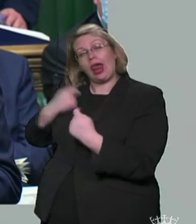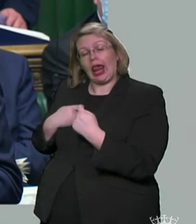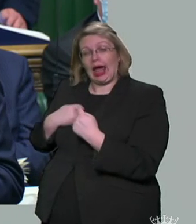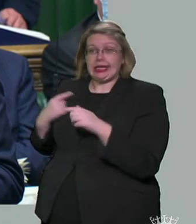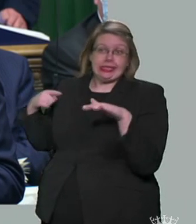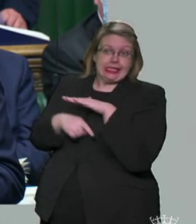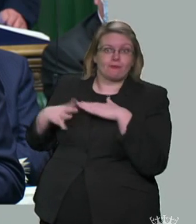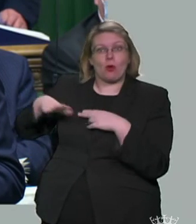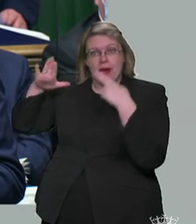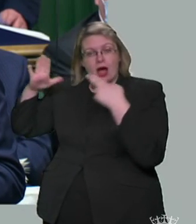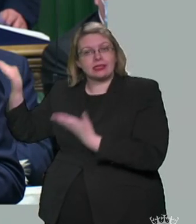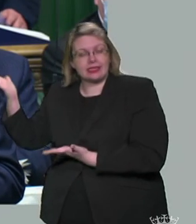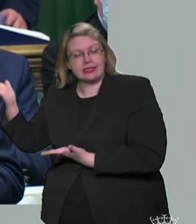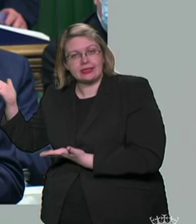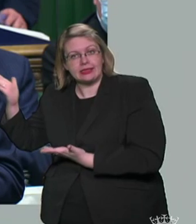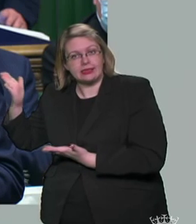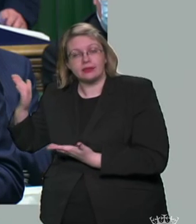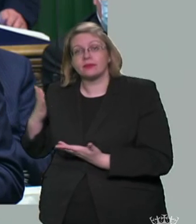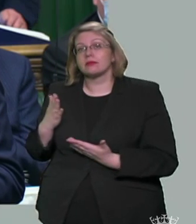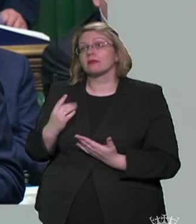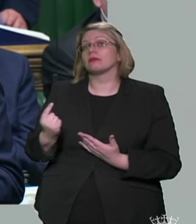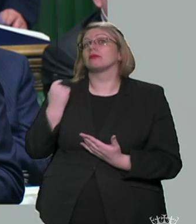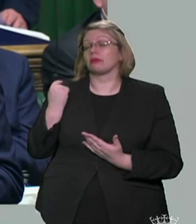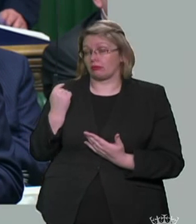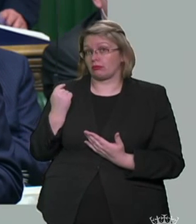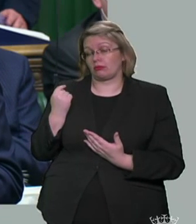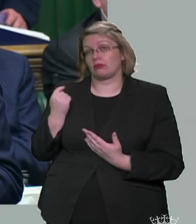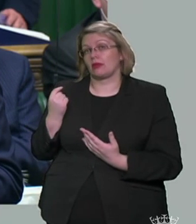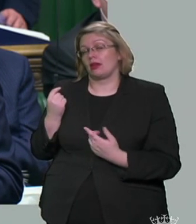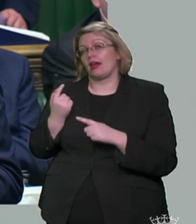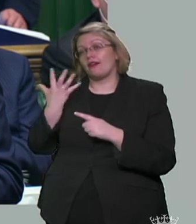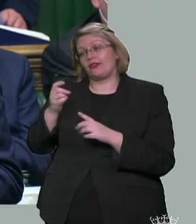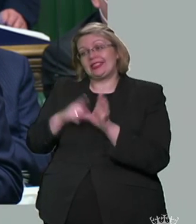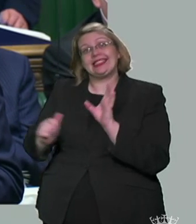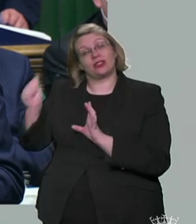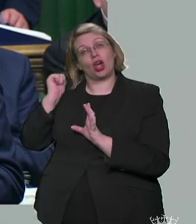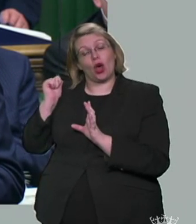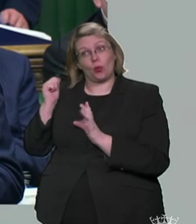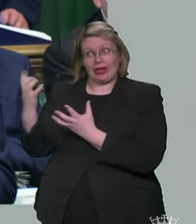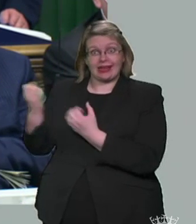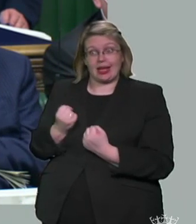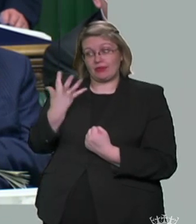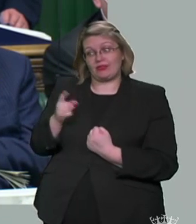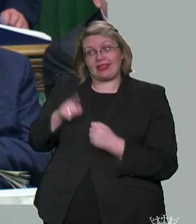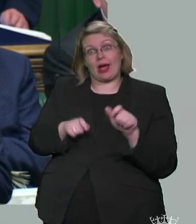Over half a century ago, we took in more than 27,000 Ugandans expelled by Idi Amin.